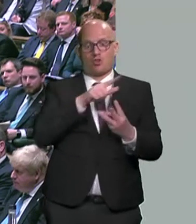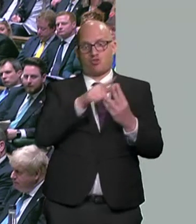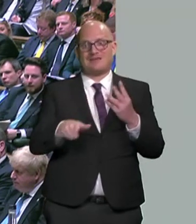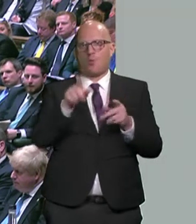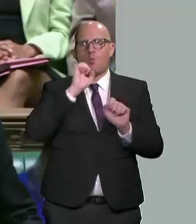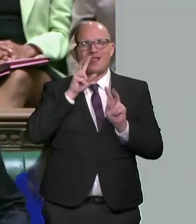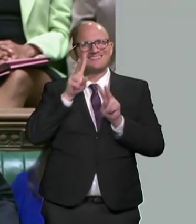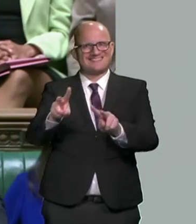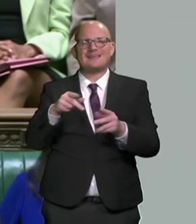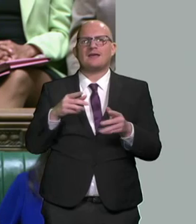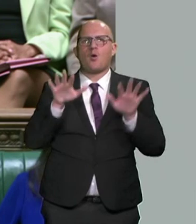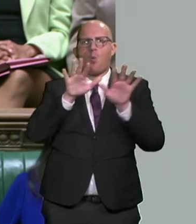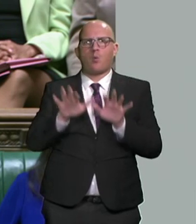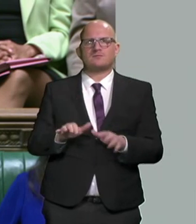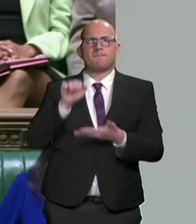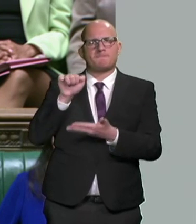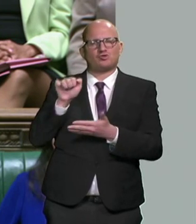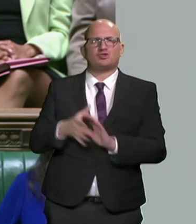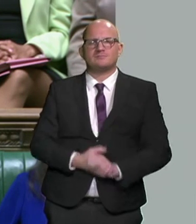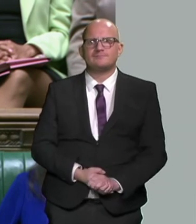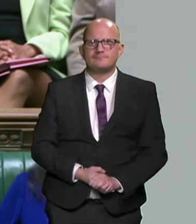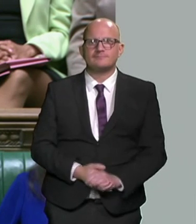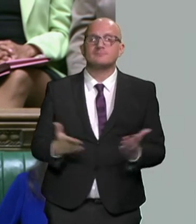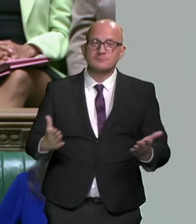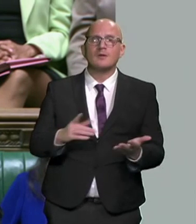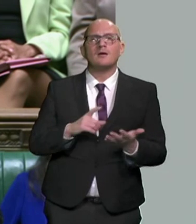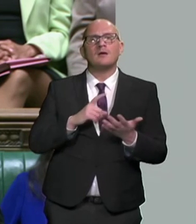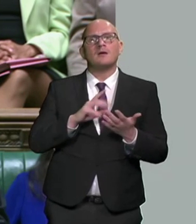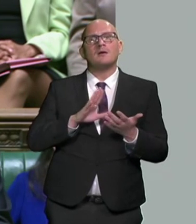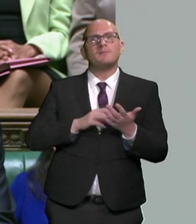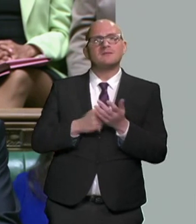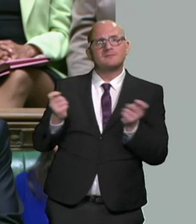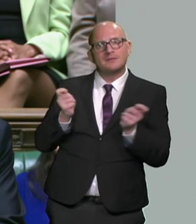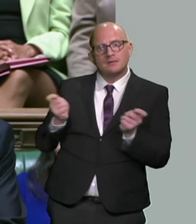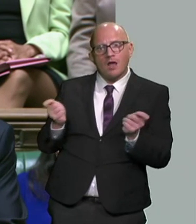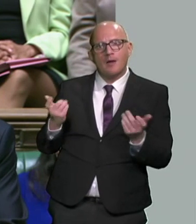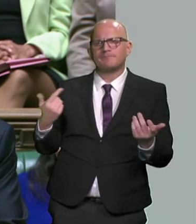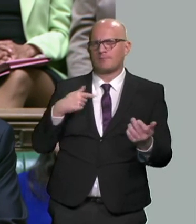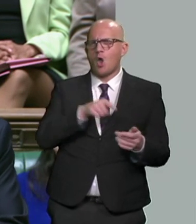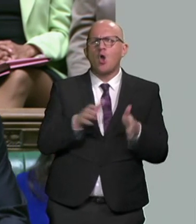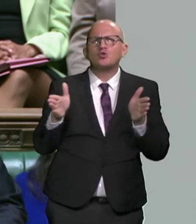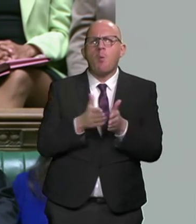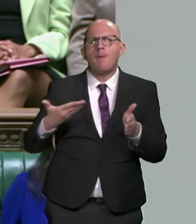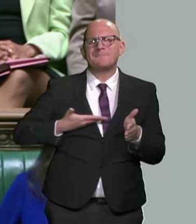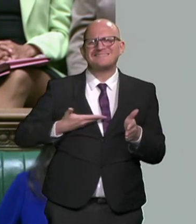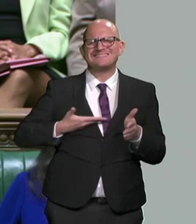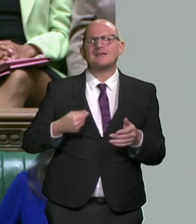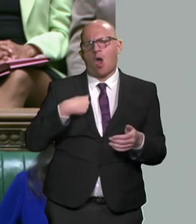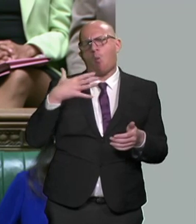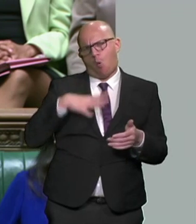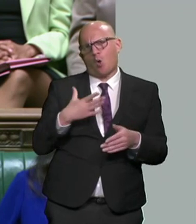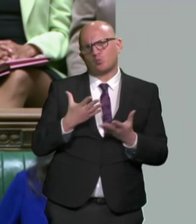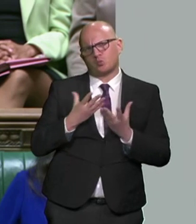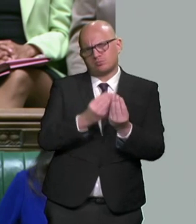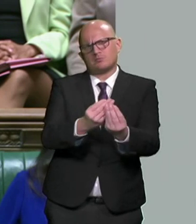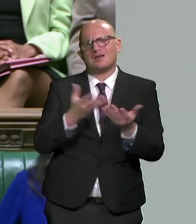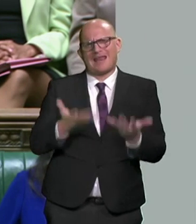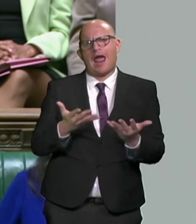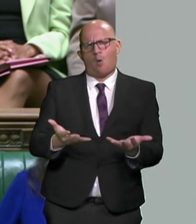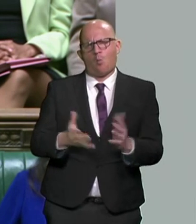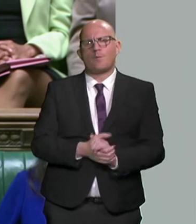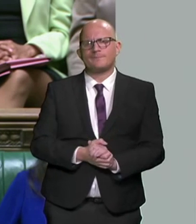But I want to help smaller businesses right now, so let me remind the House of our plan.